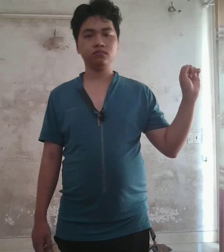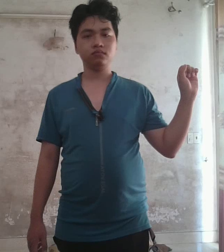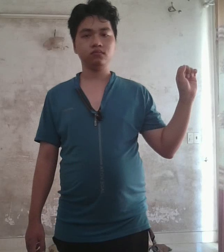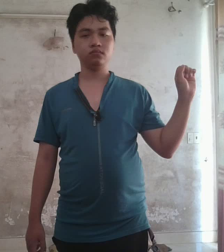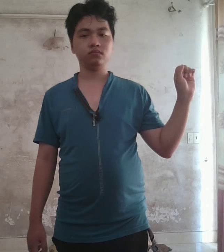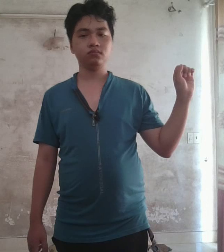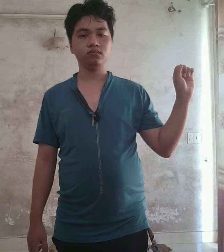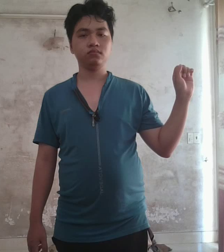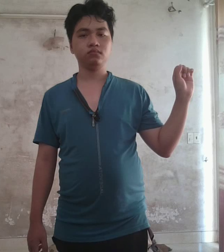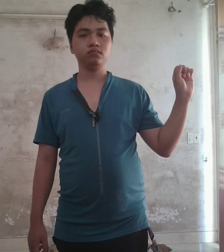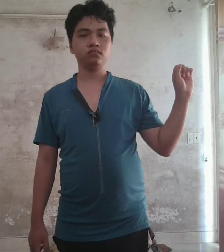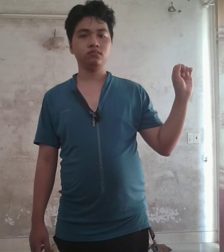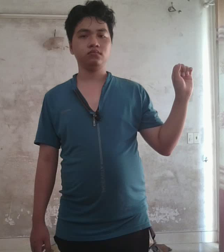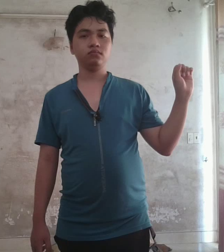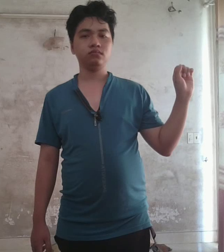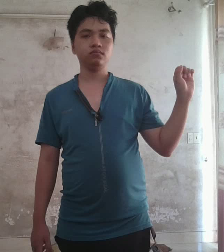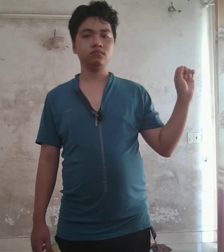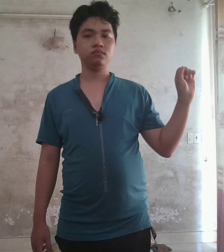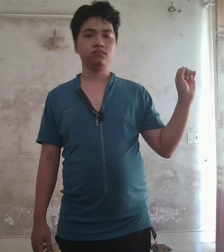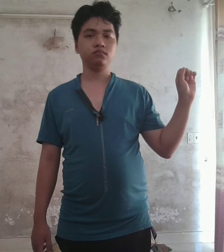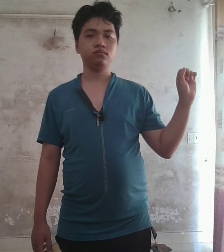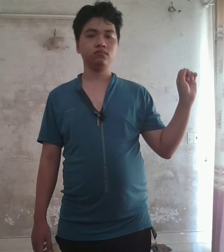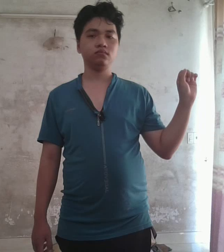a